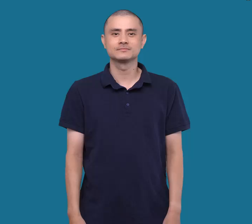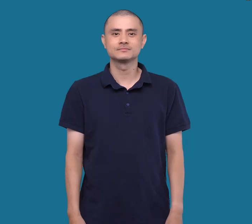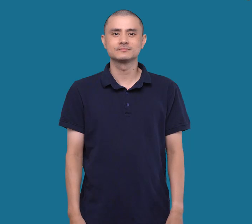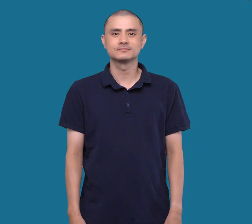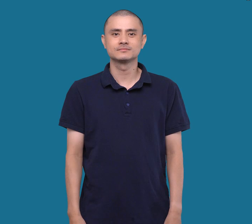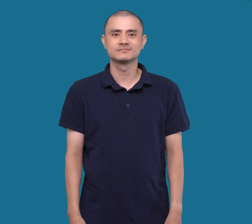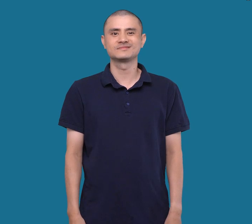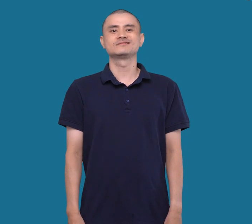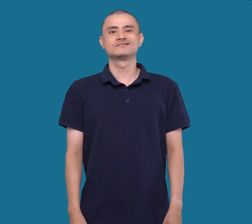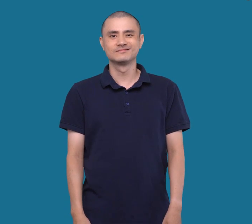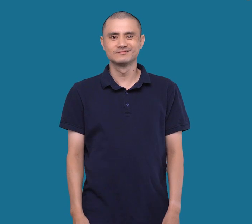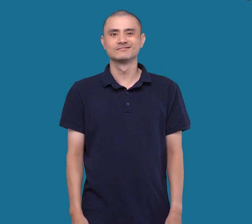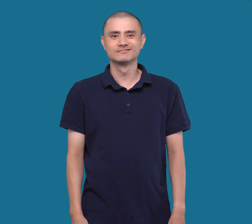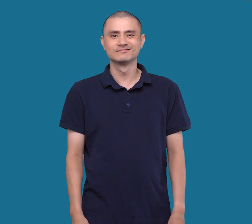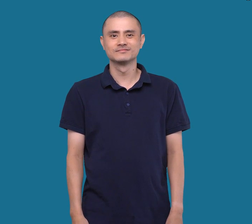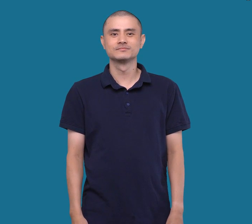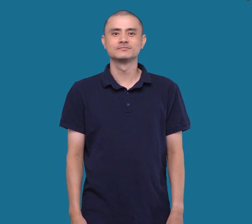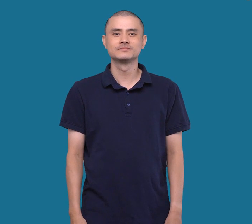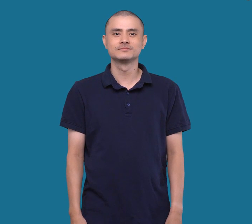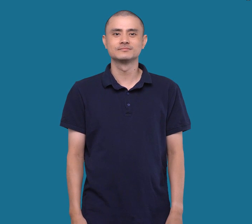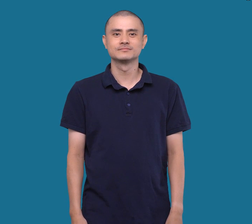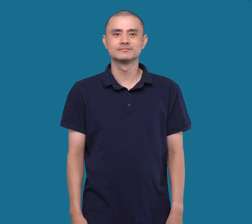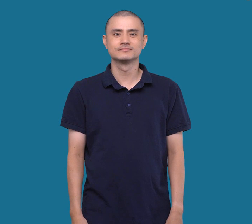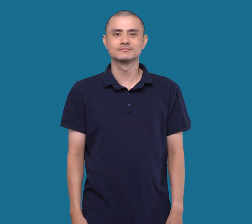cười nhếch mép